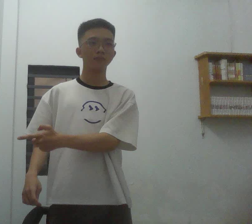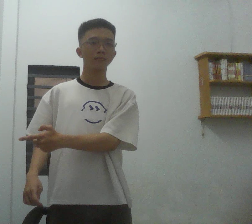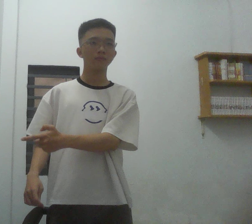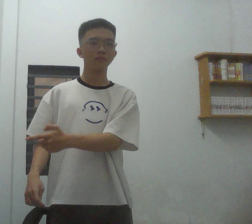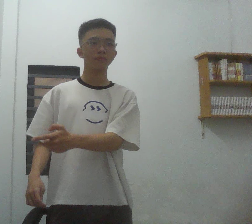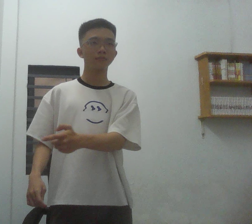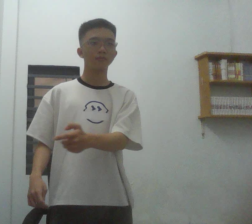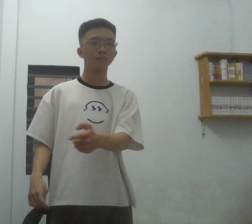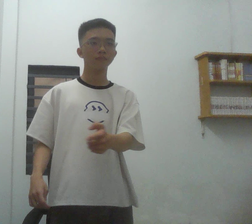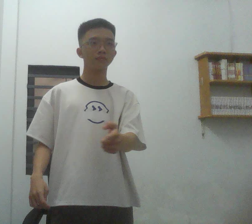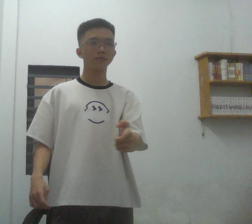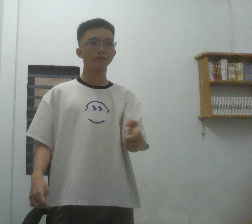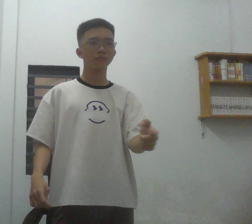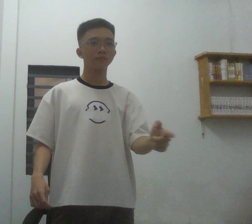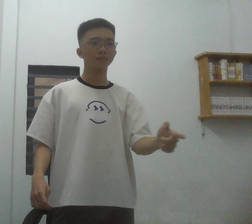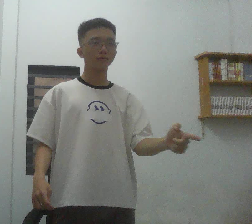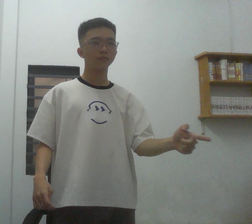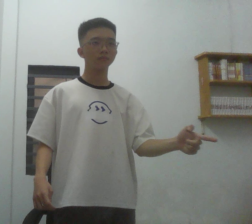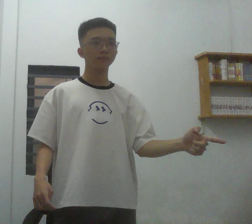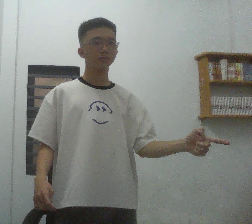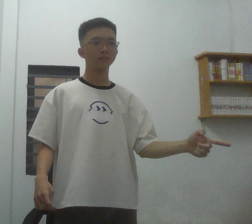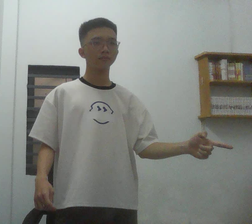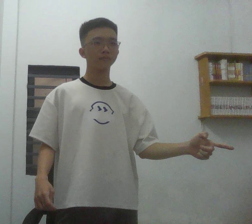cac ban